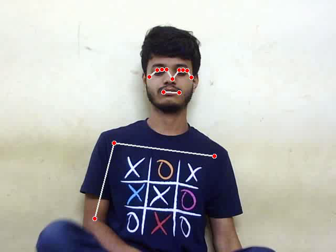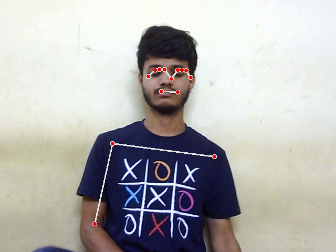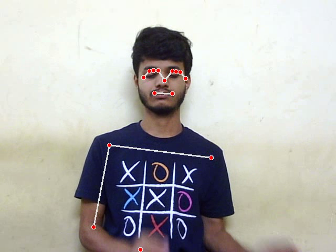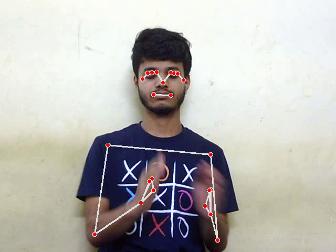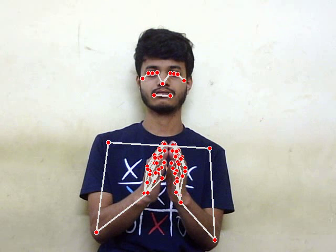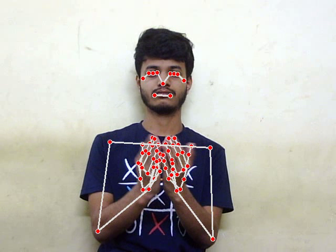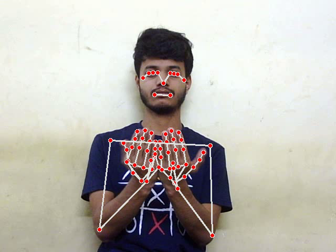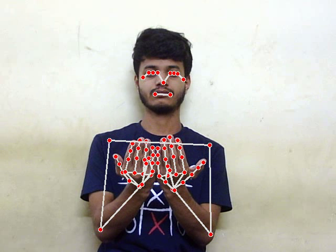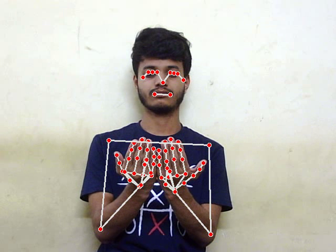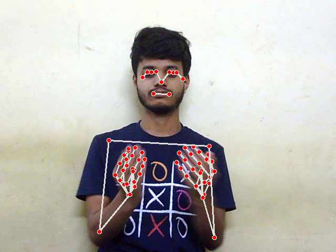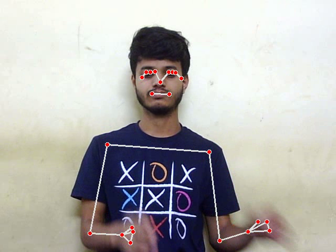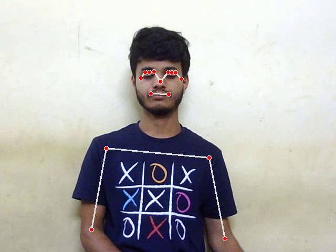book